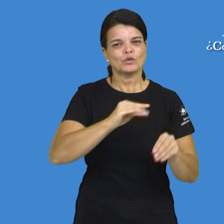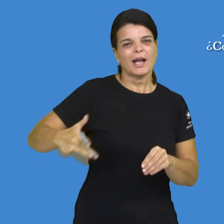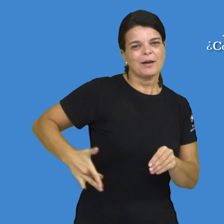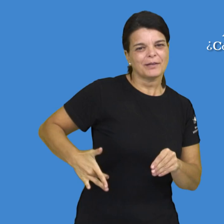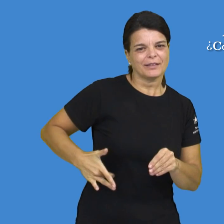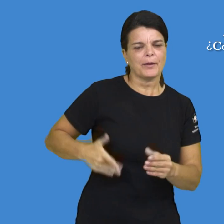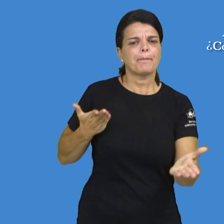hígado